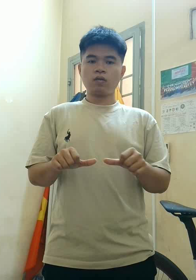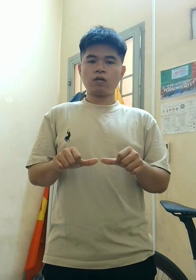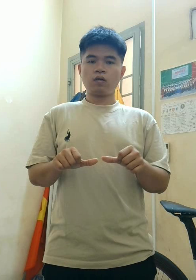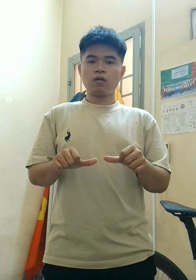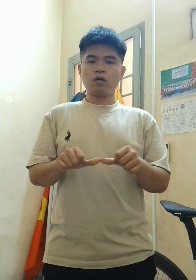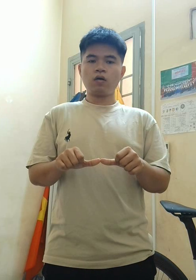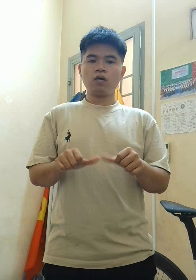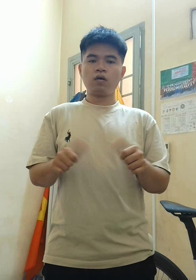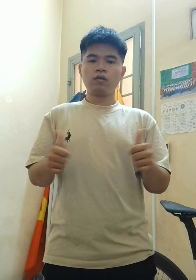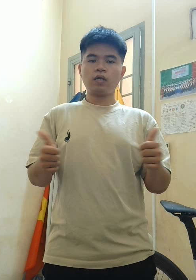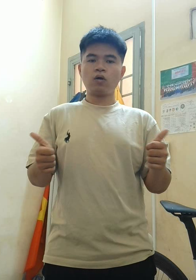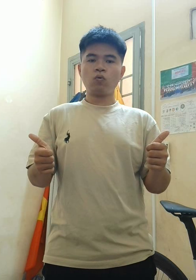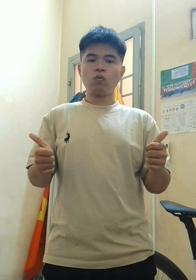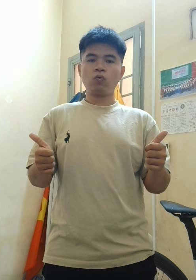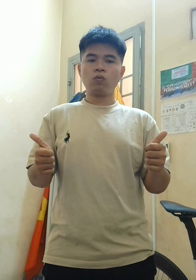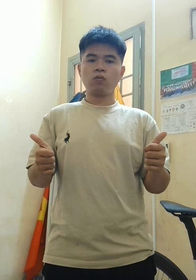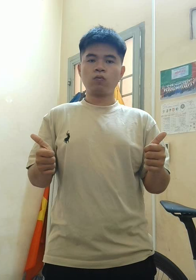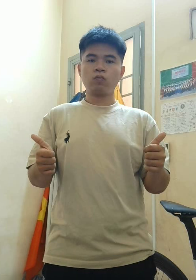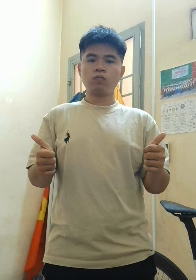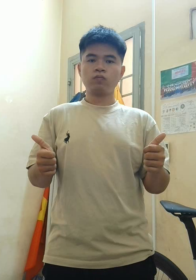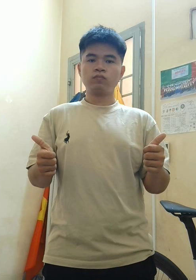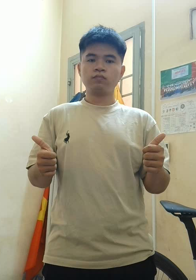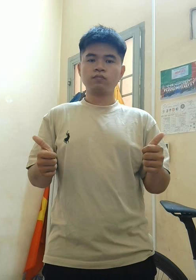o dau